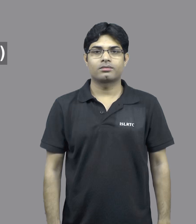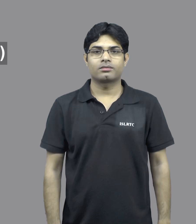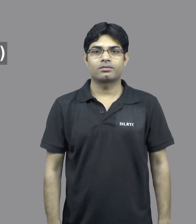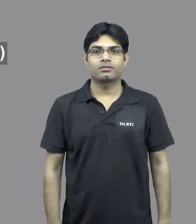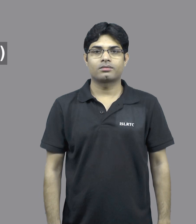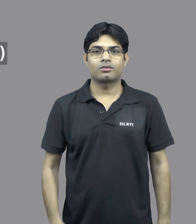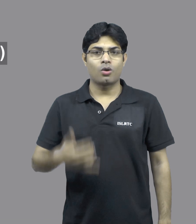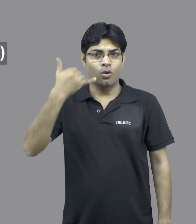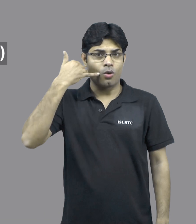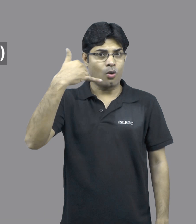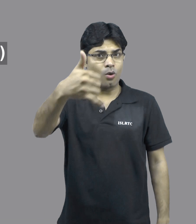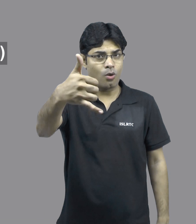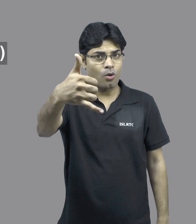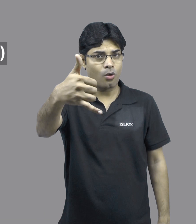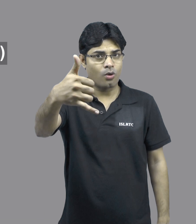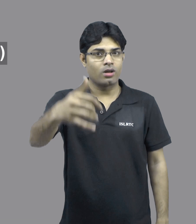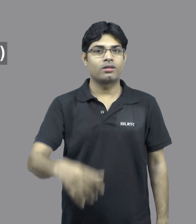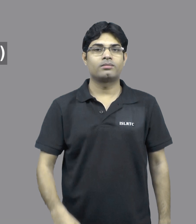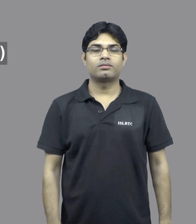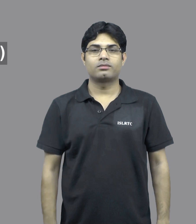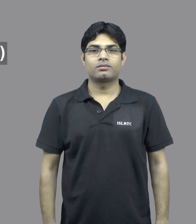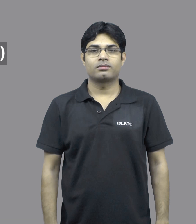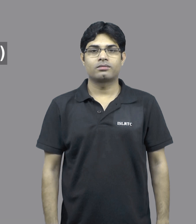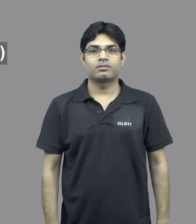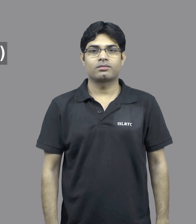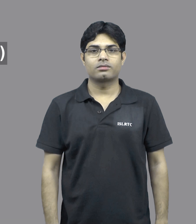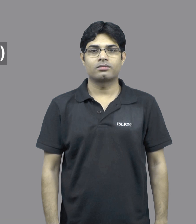Call (Phone)